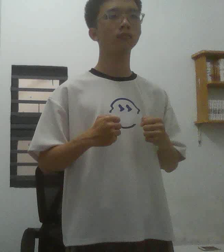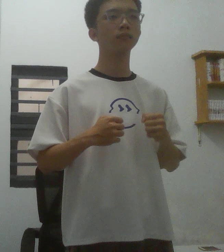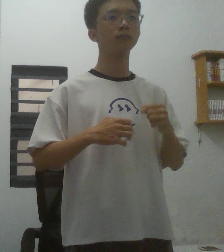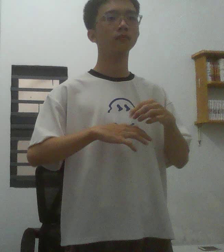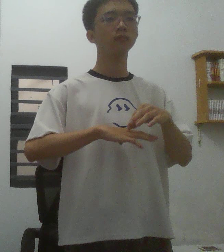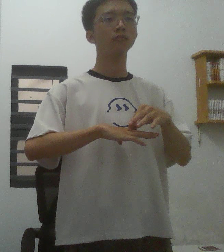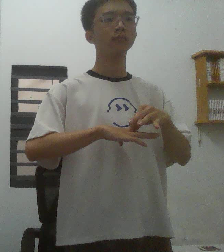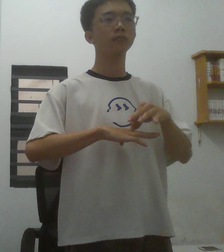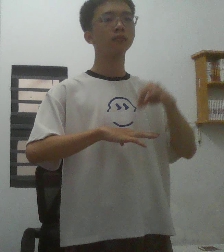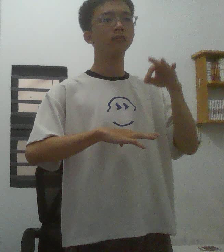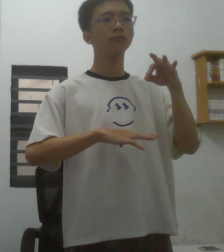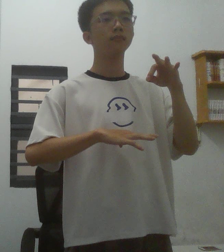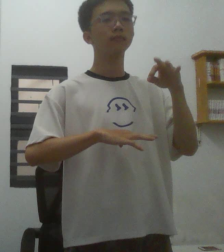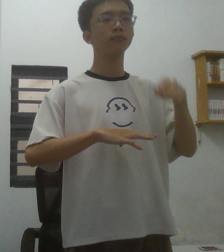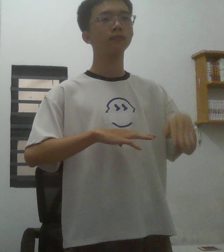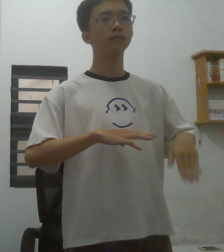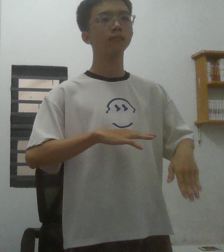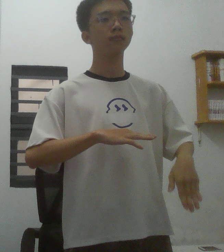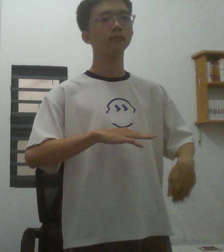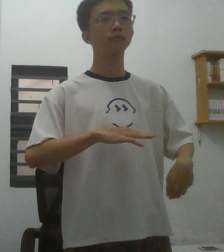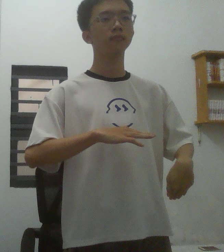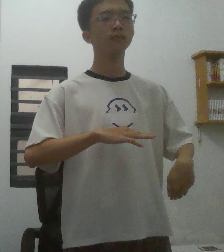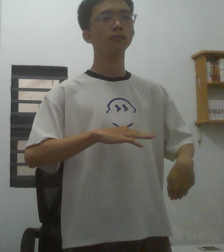tuan sau